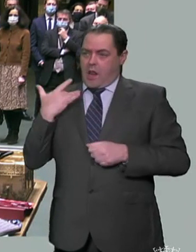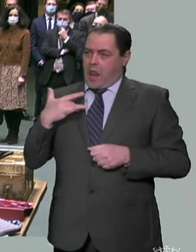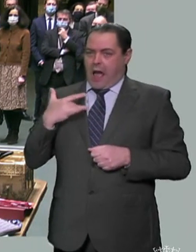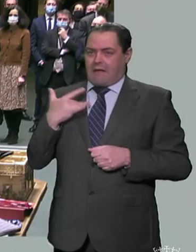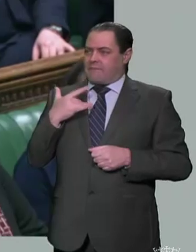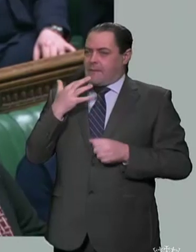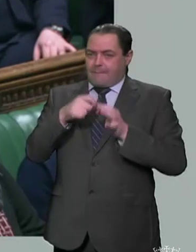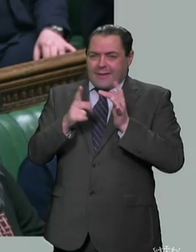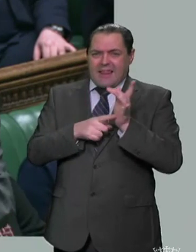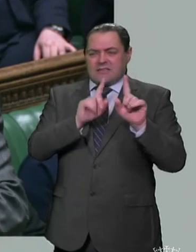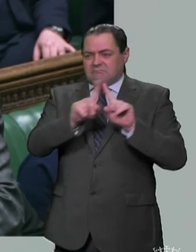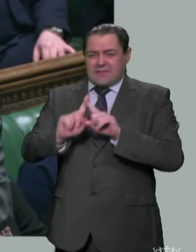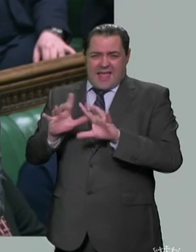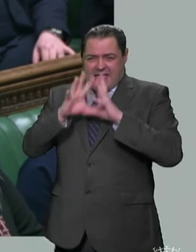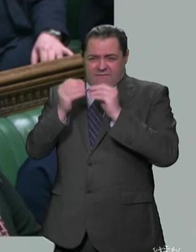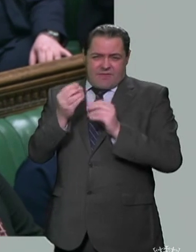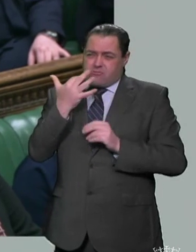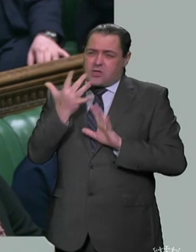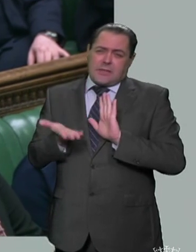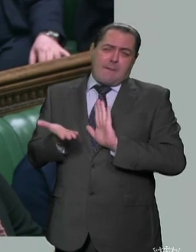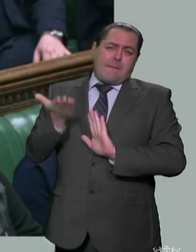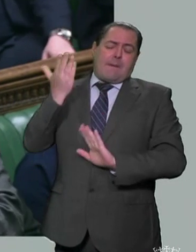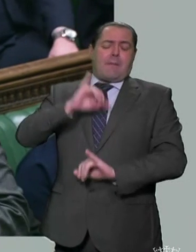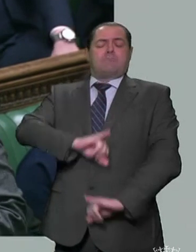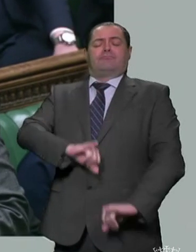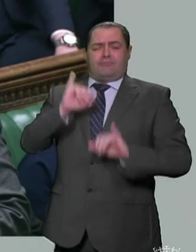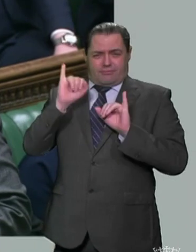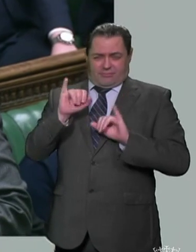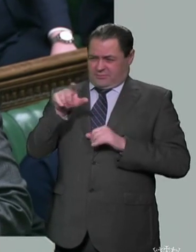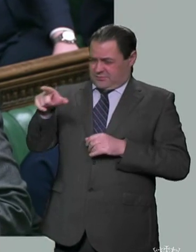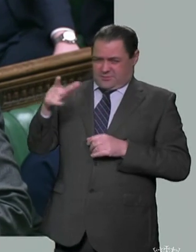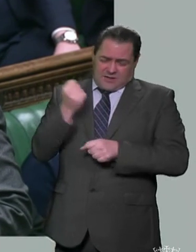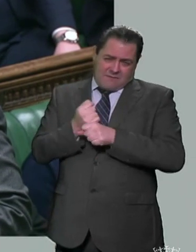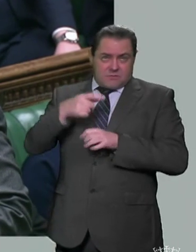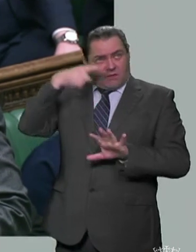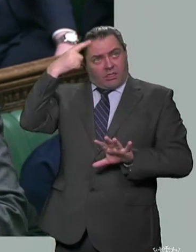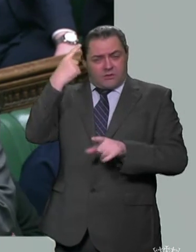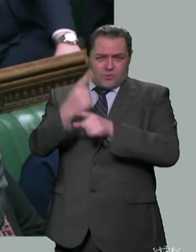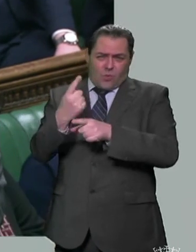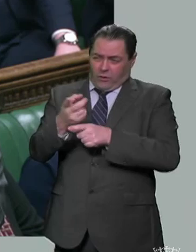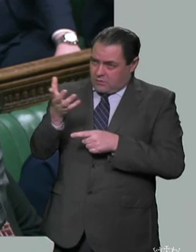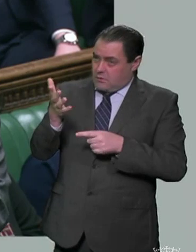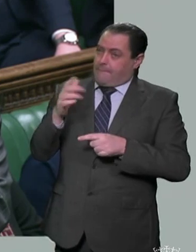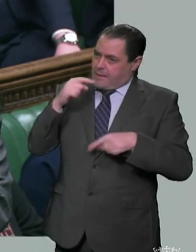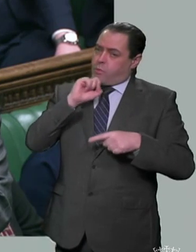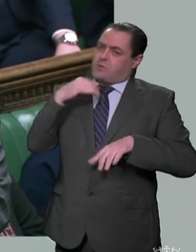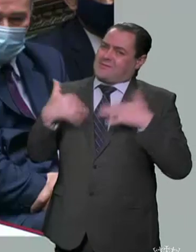So much for a new year, a new start: it is the same nonsense from this failing Prime Minister.